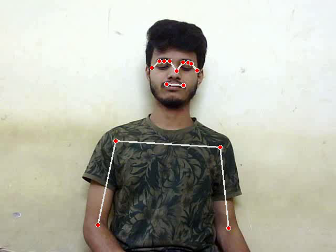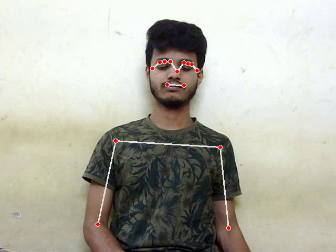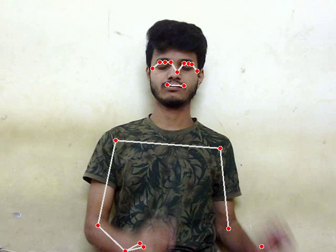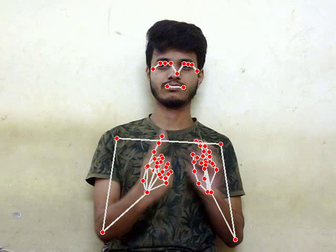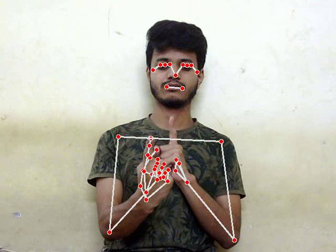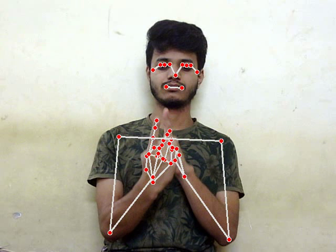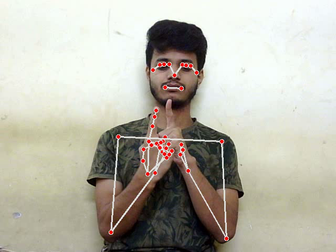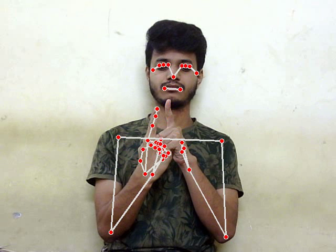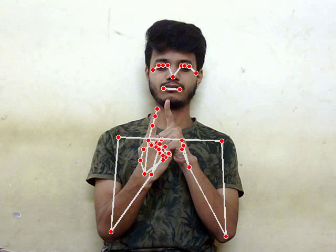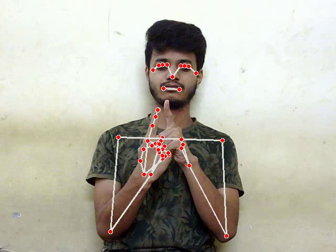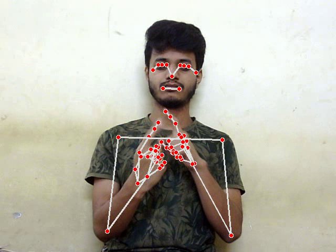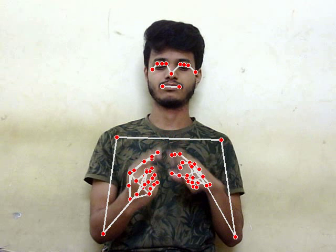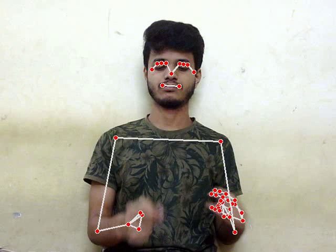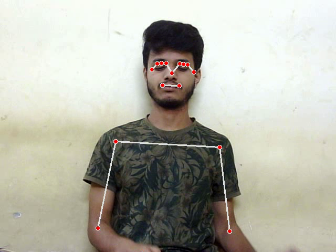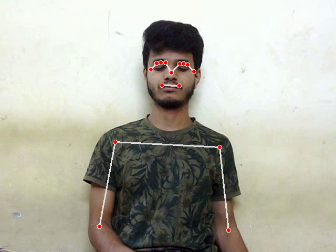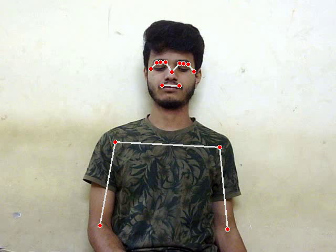meet